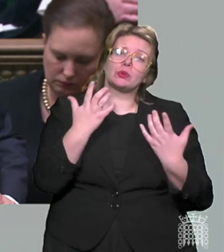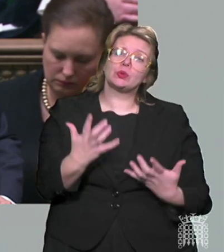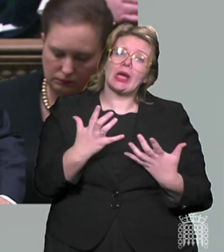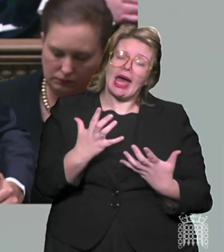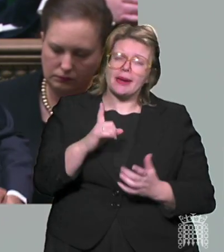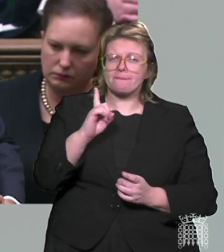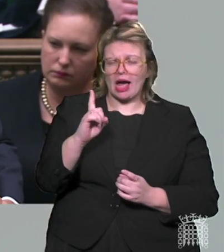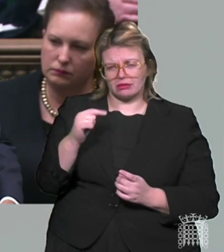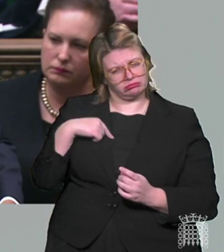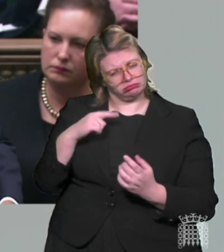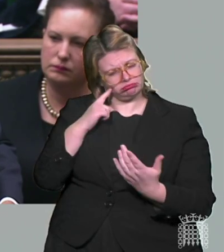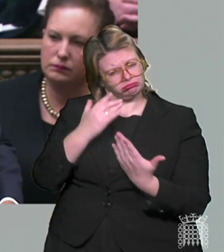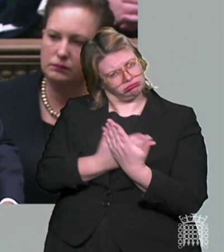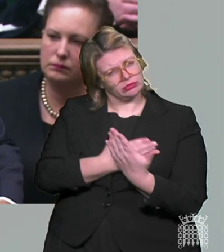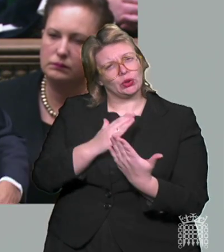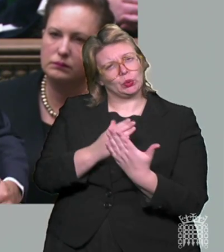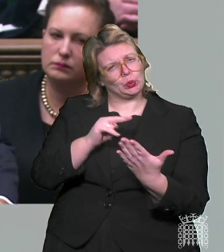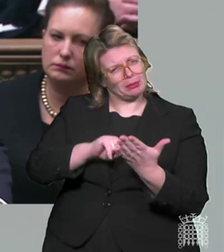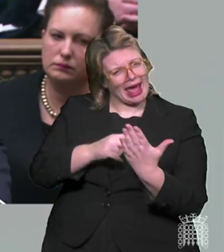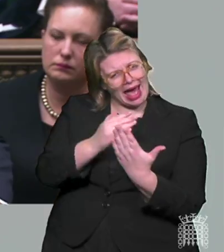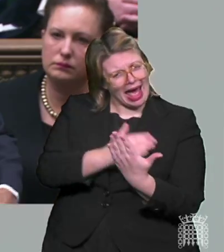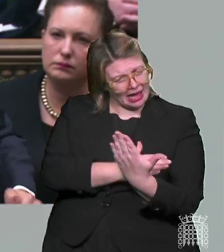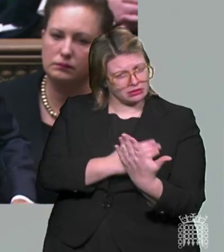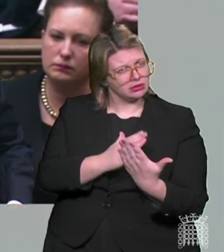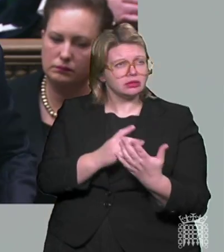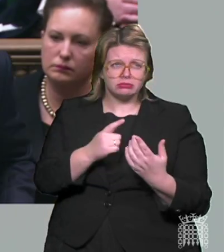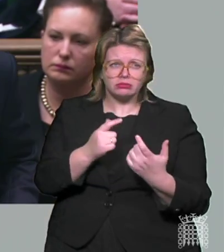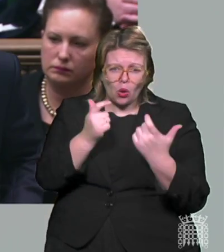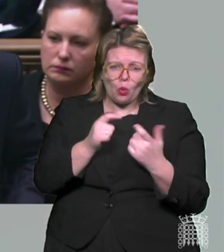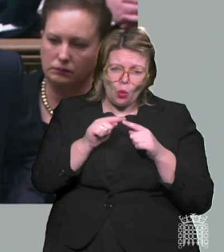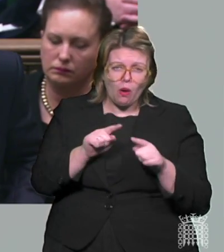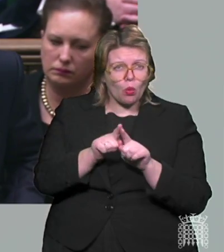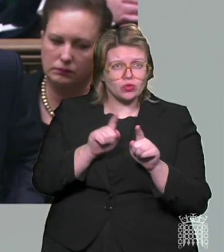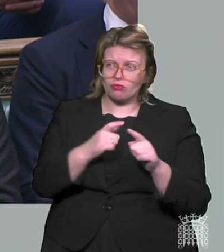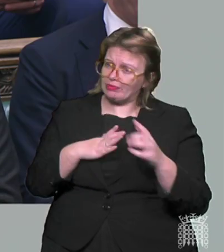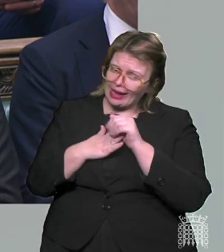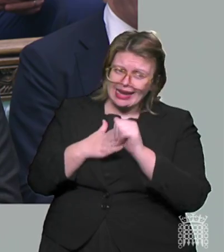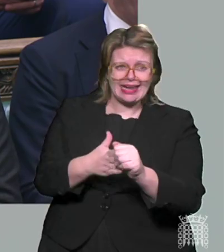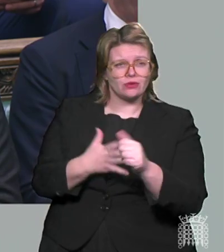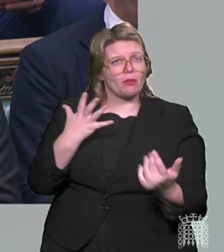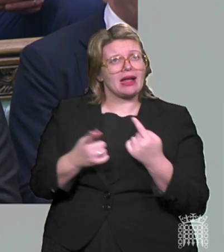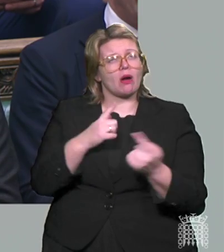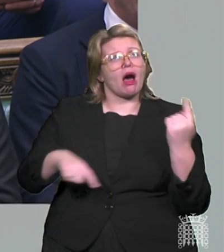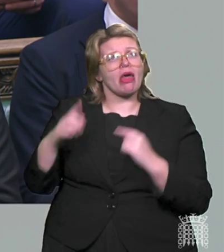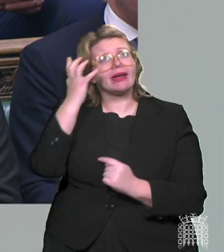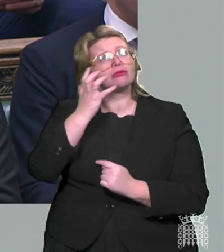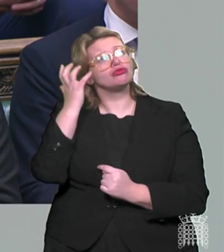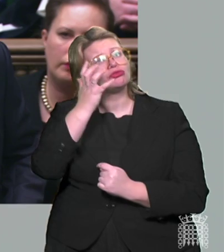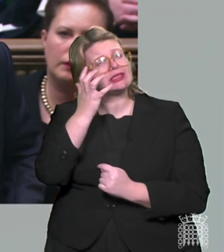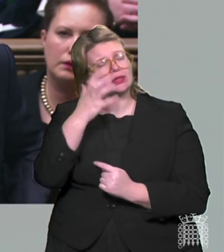We are confident that the measures we are putting in place are not only legally binding but world leading in tackling air quality.